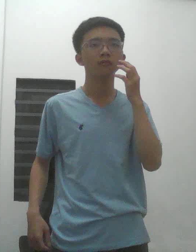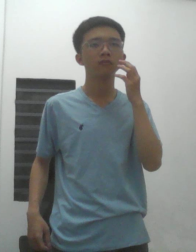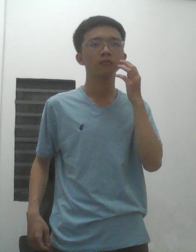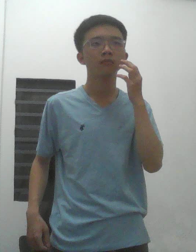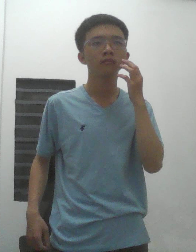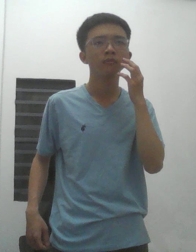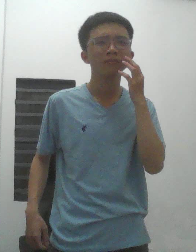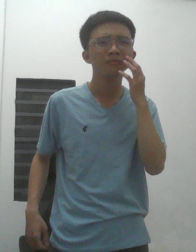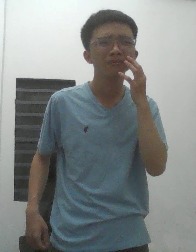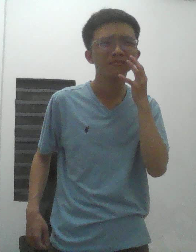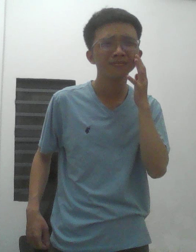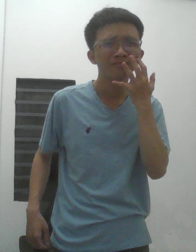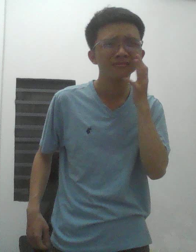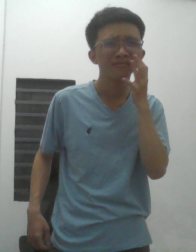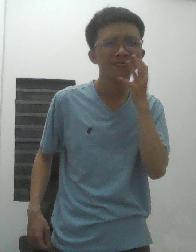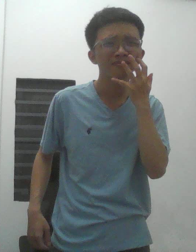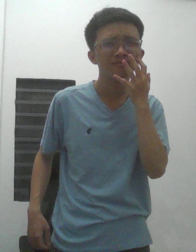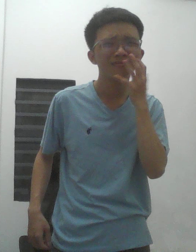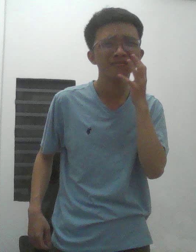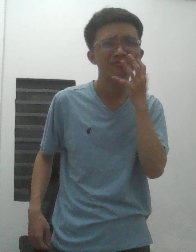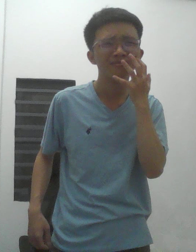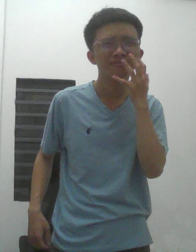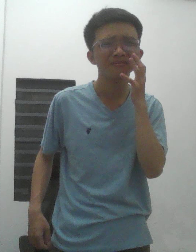kinh tom